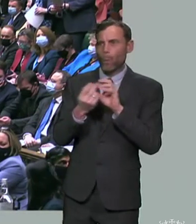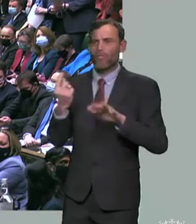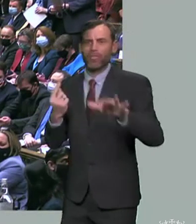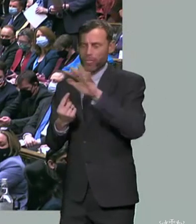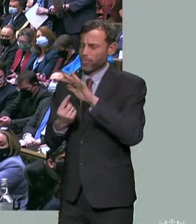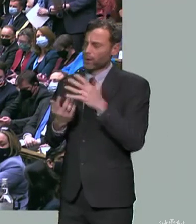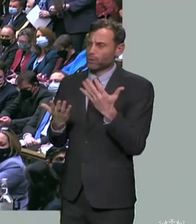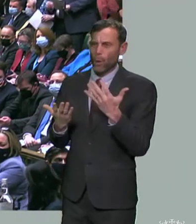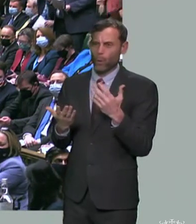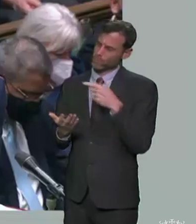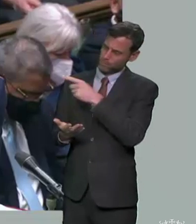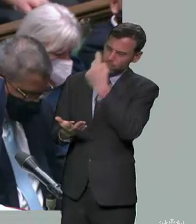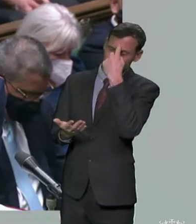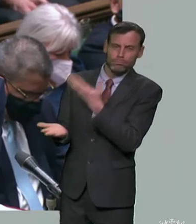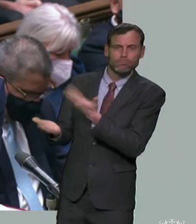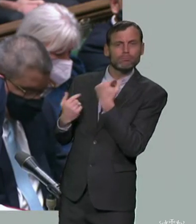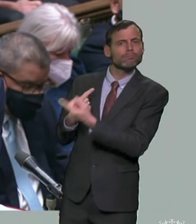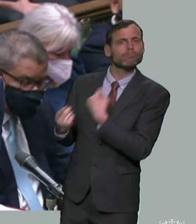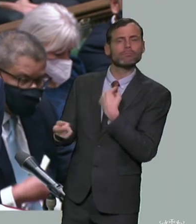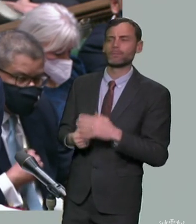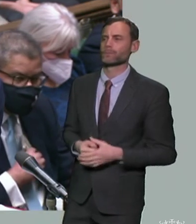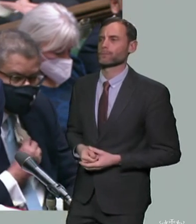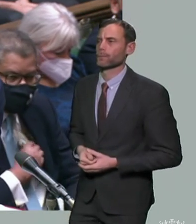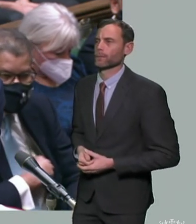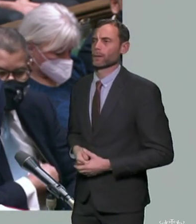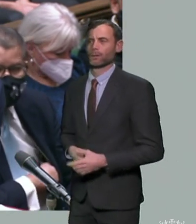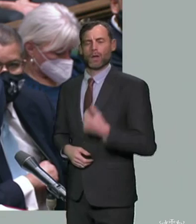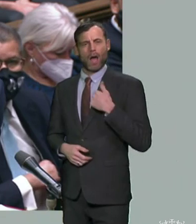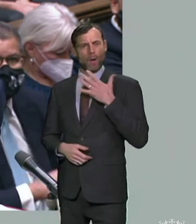I thank my hon. Friend for all he is doing to champion trade with Latin America.